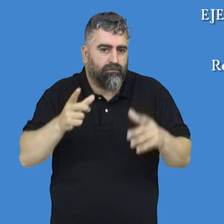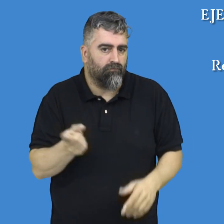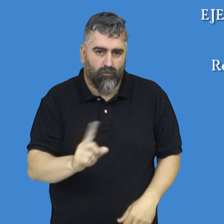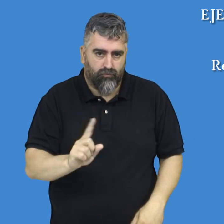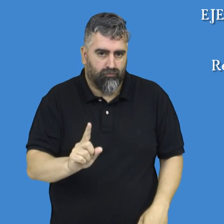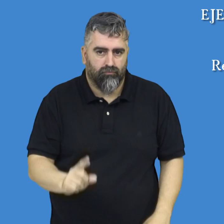no